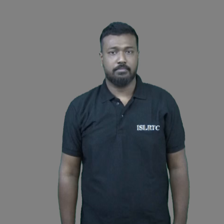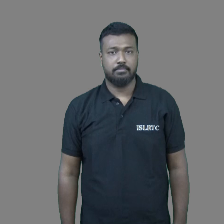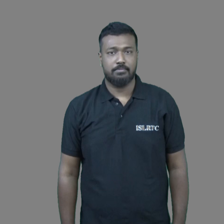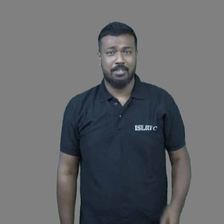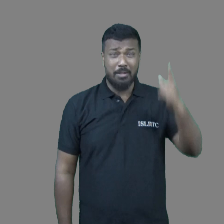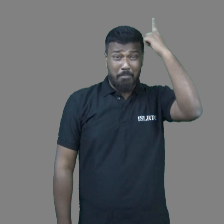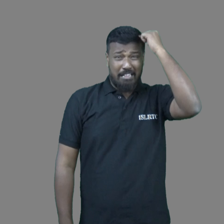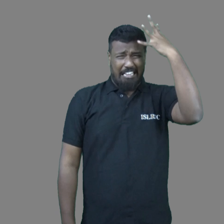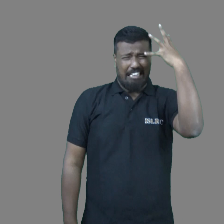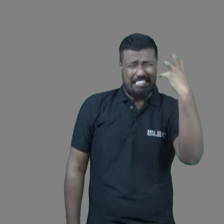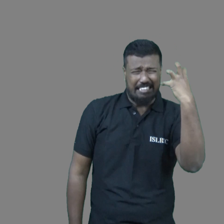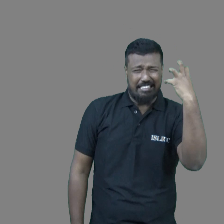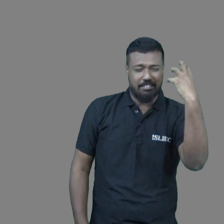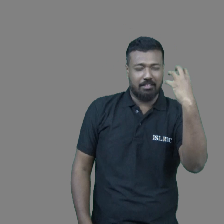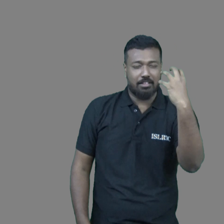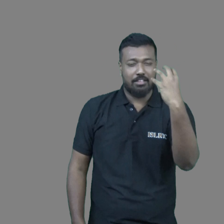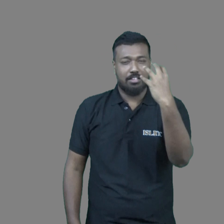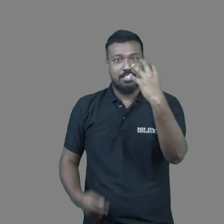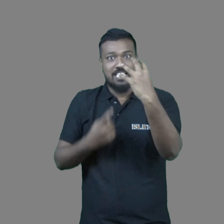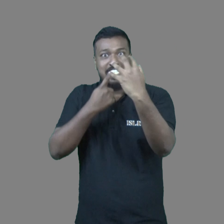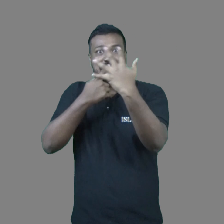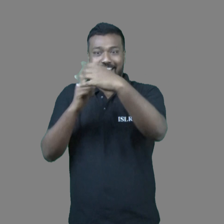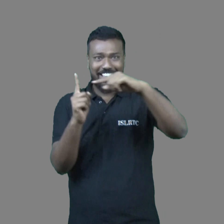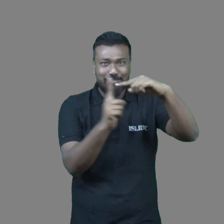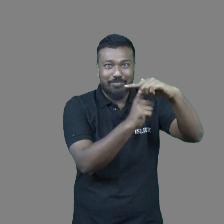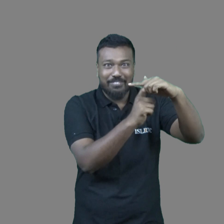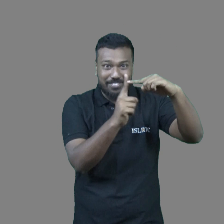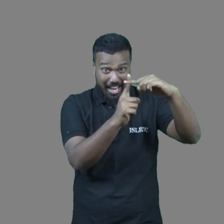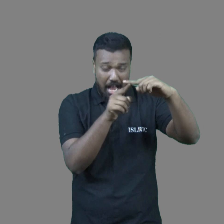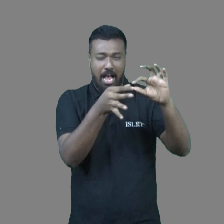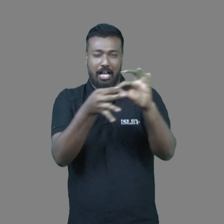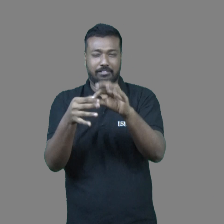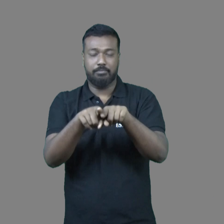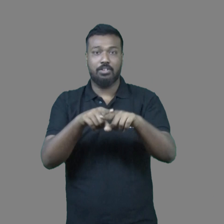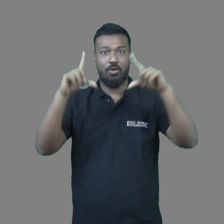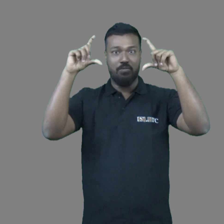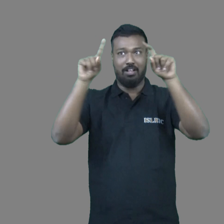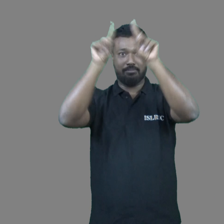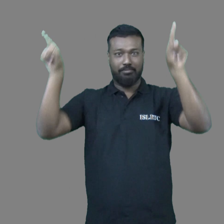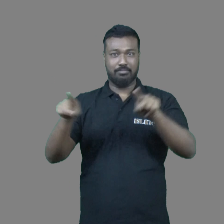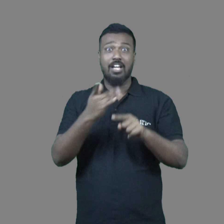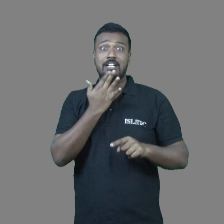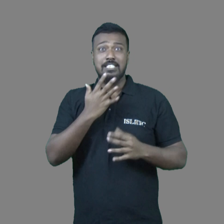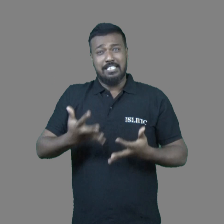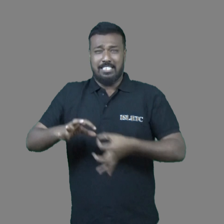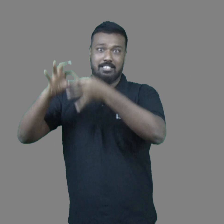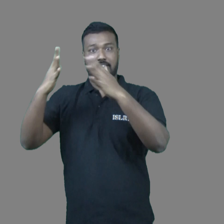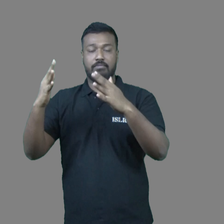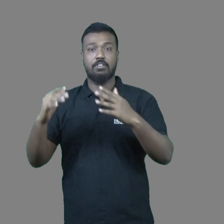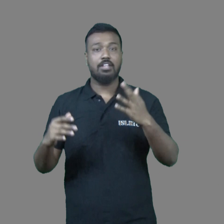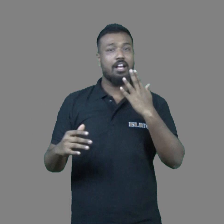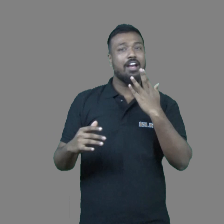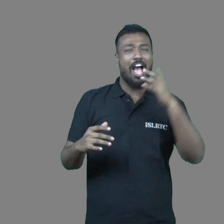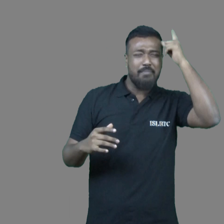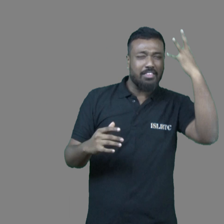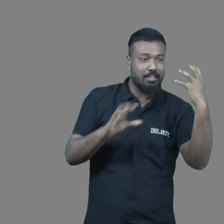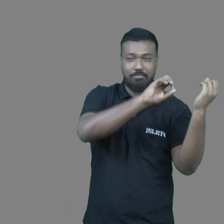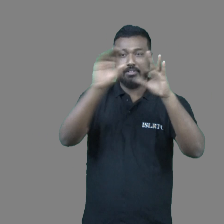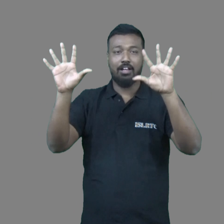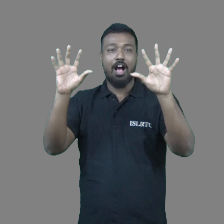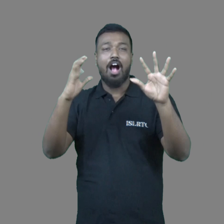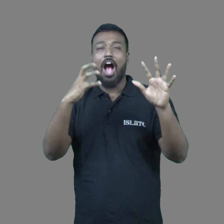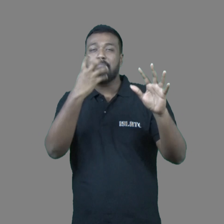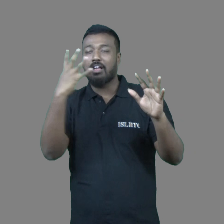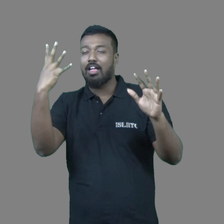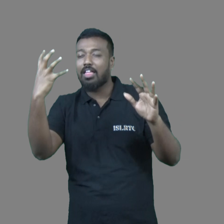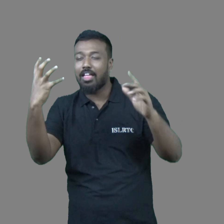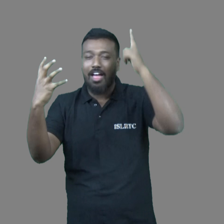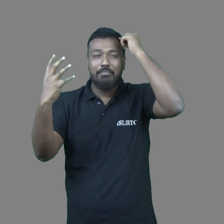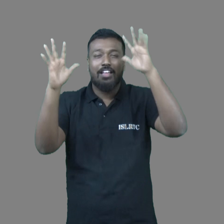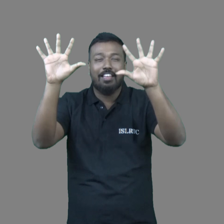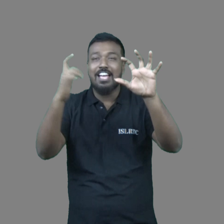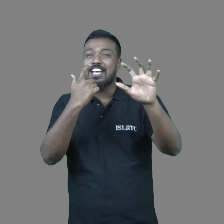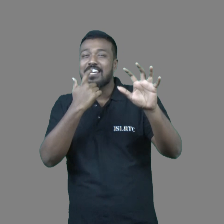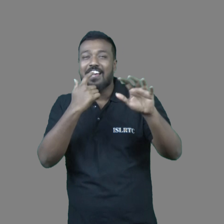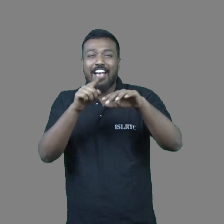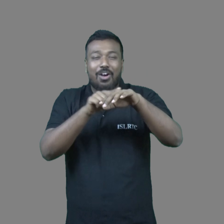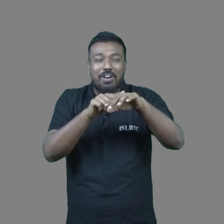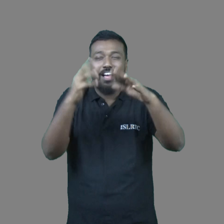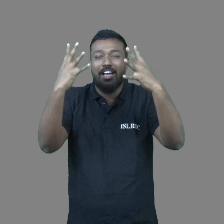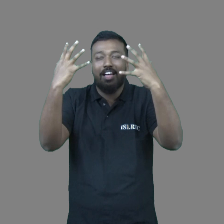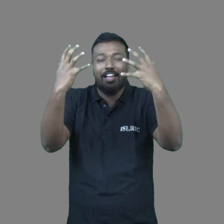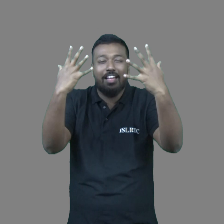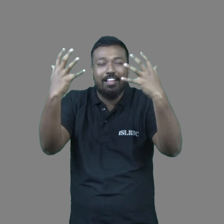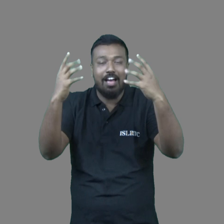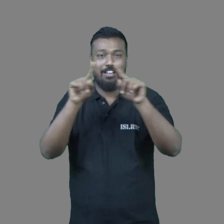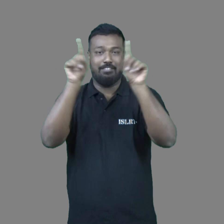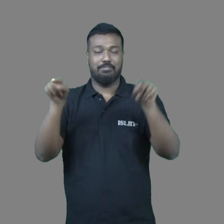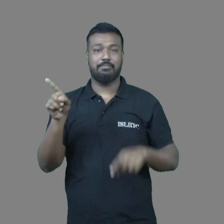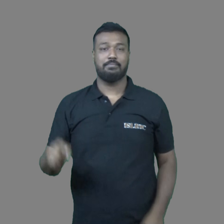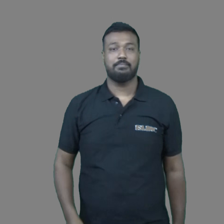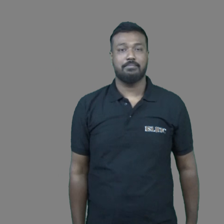Grey Scale